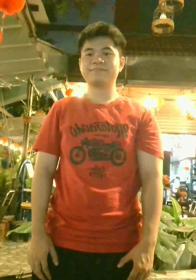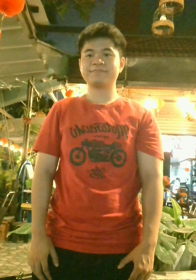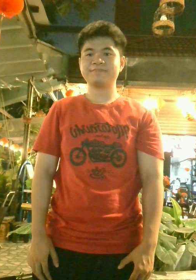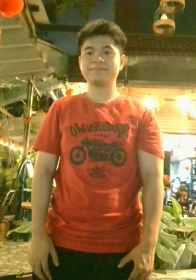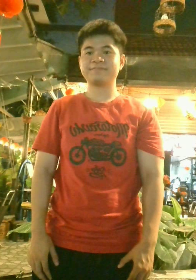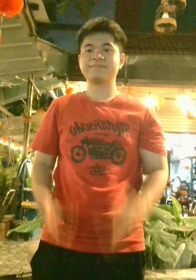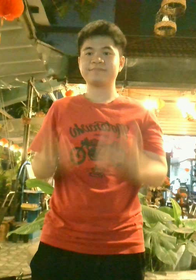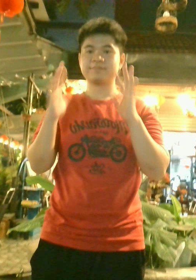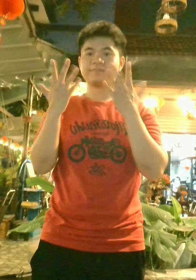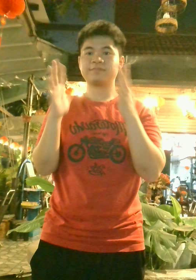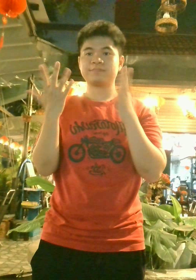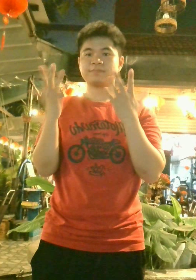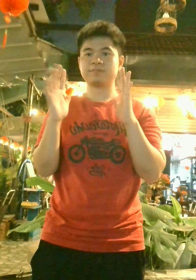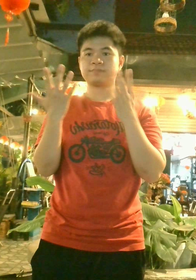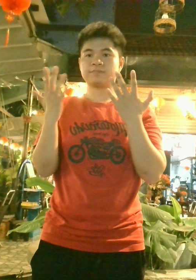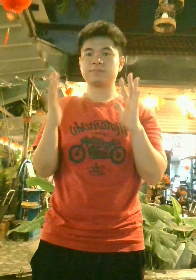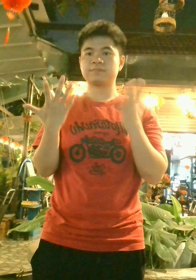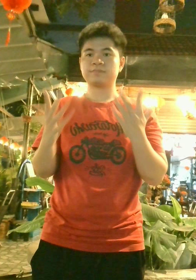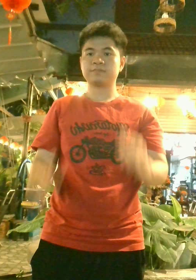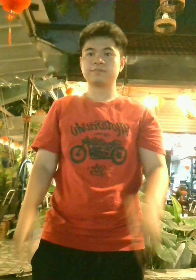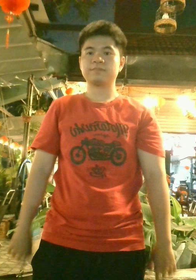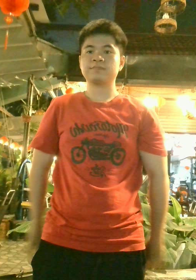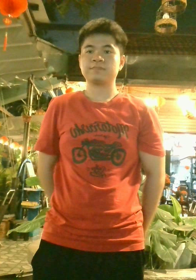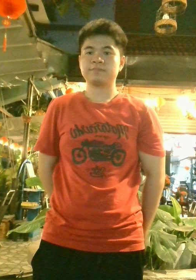vui mừng